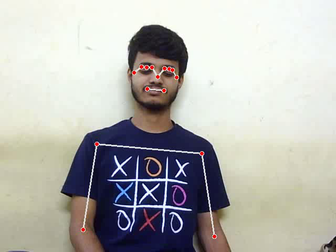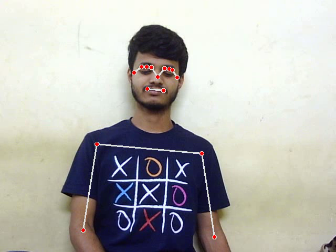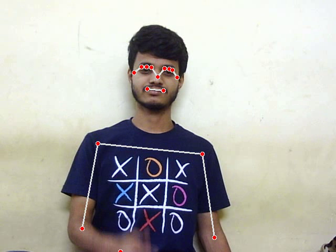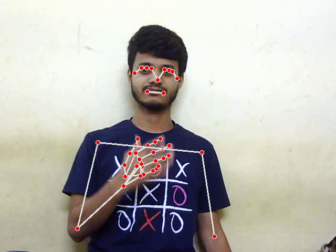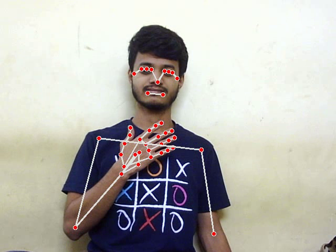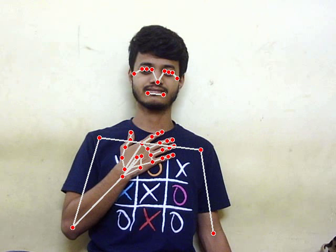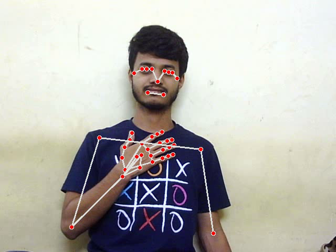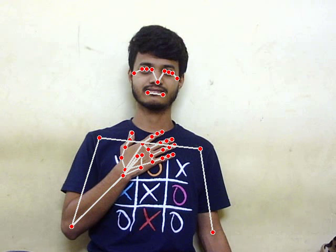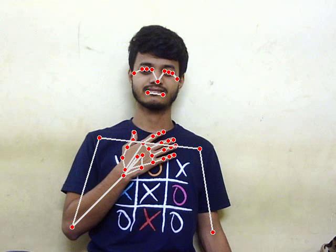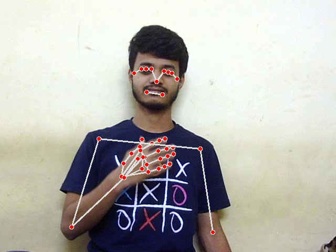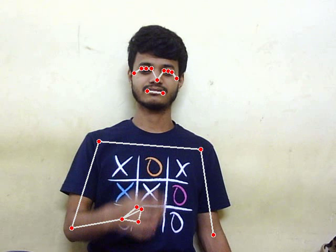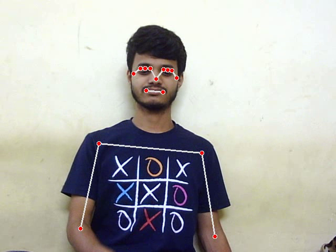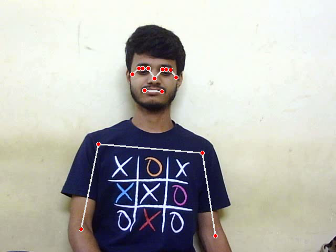my